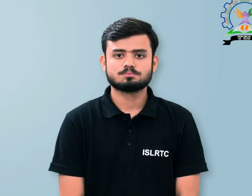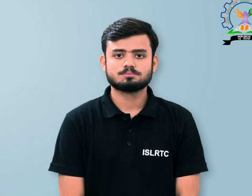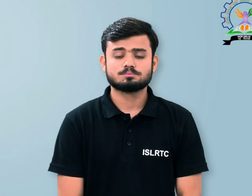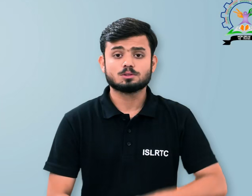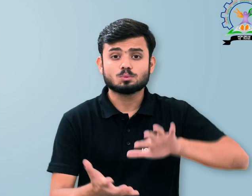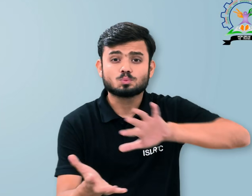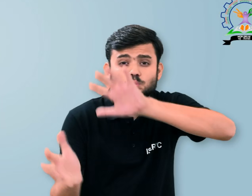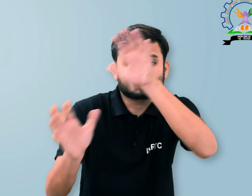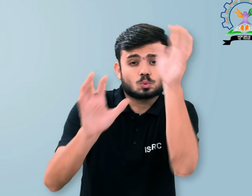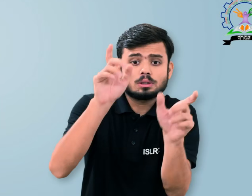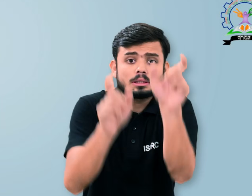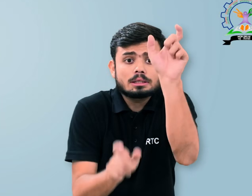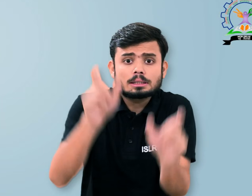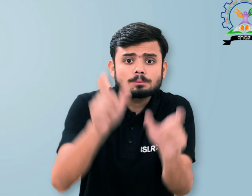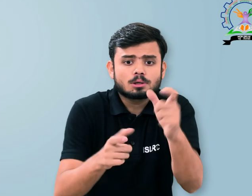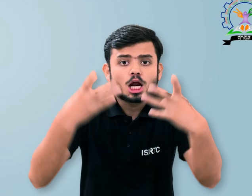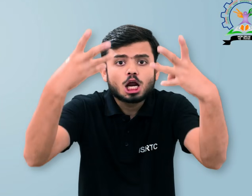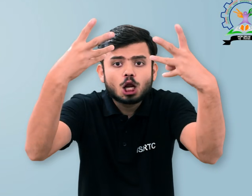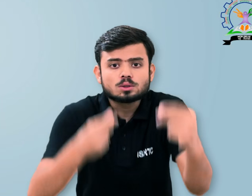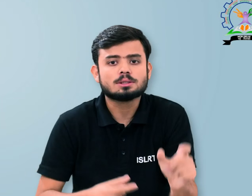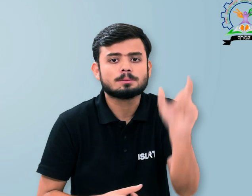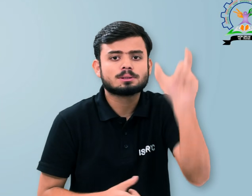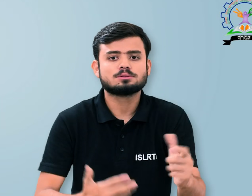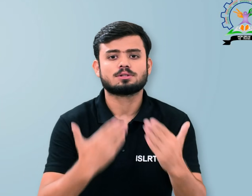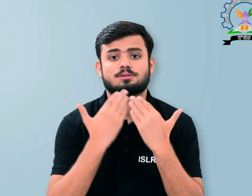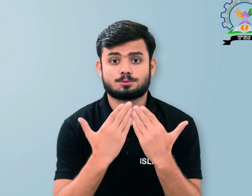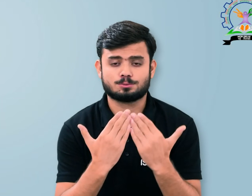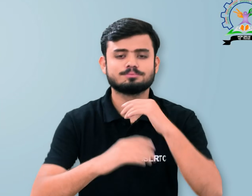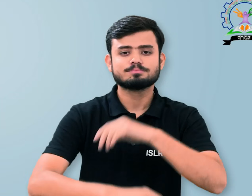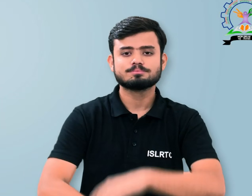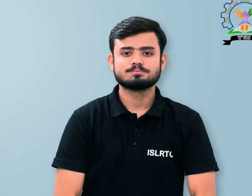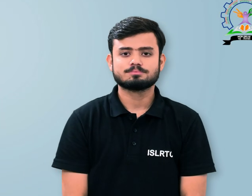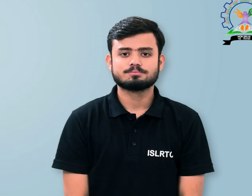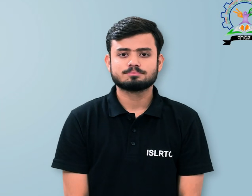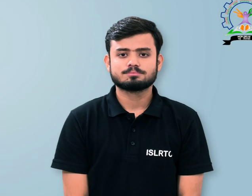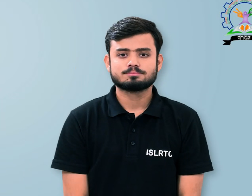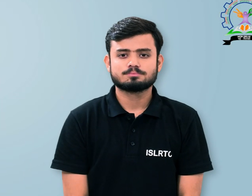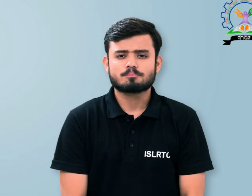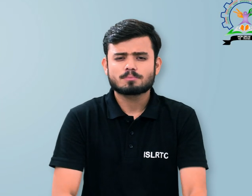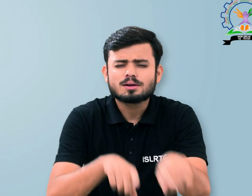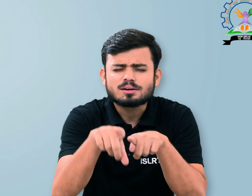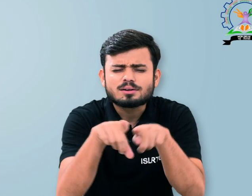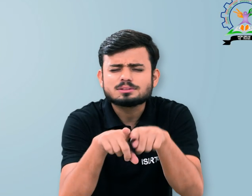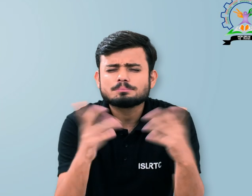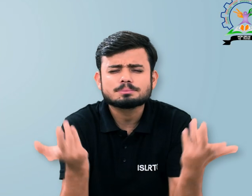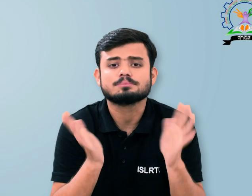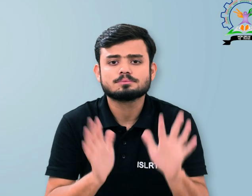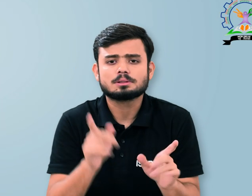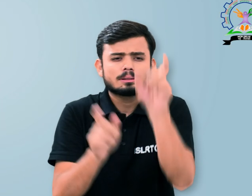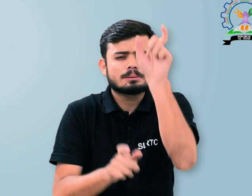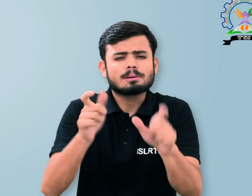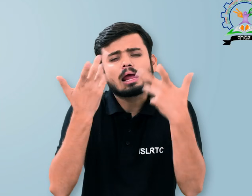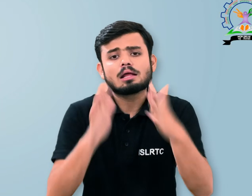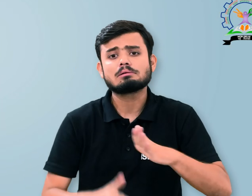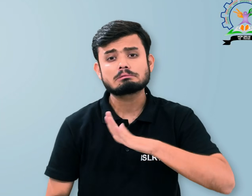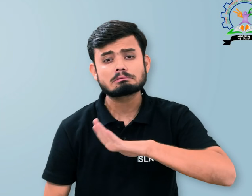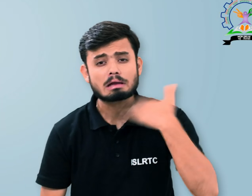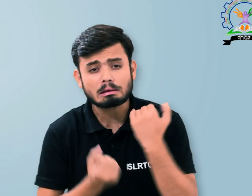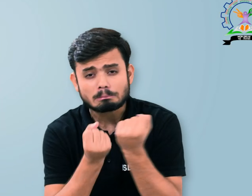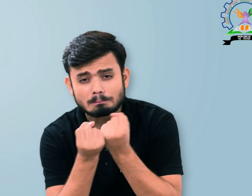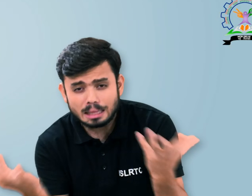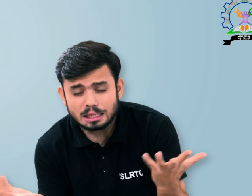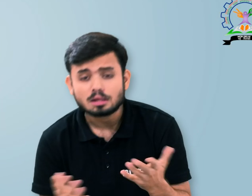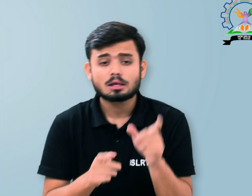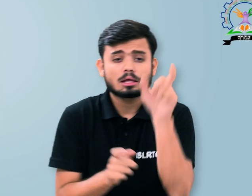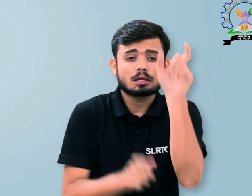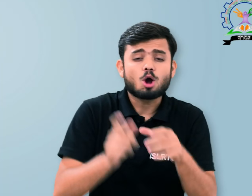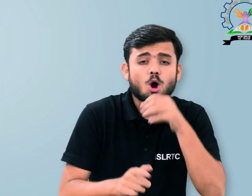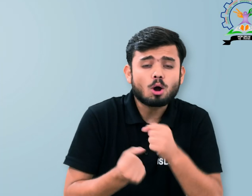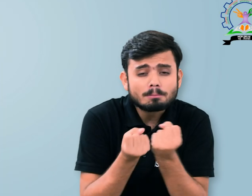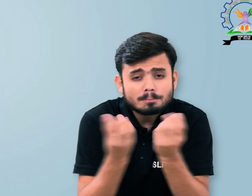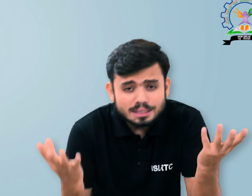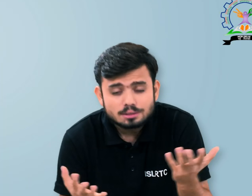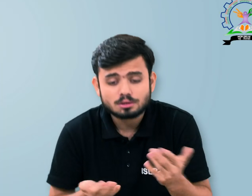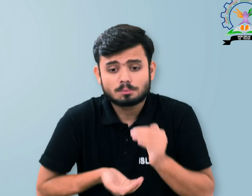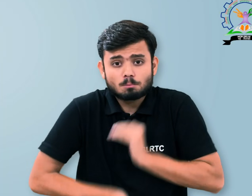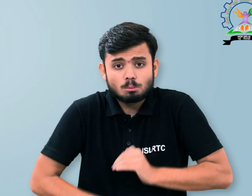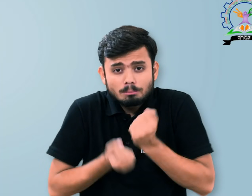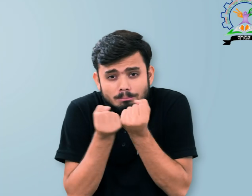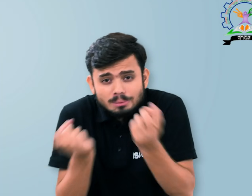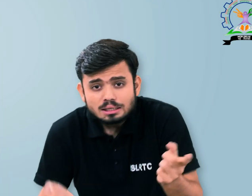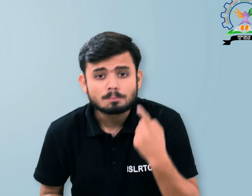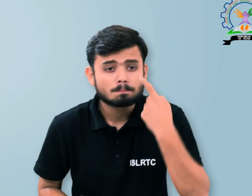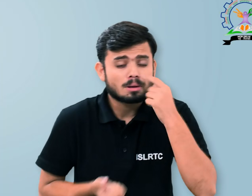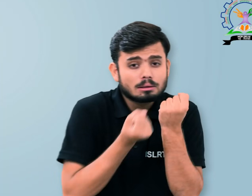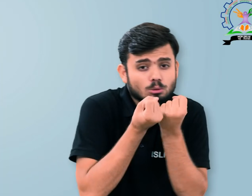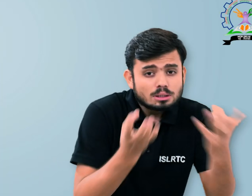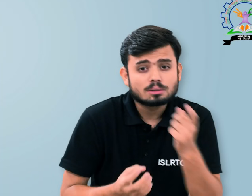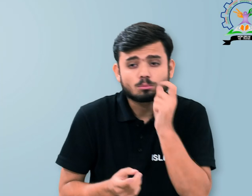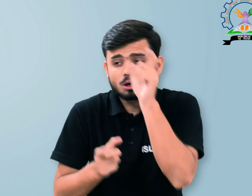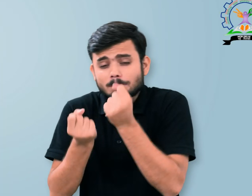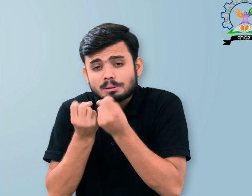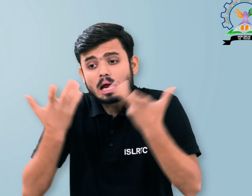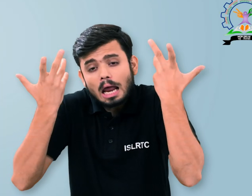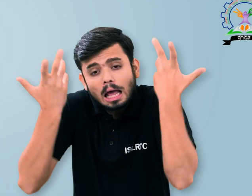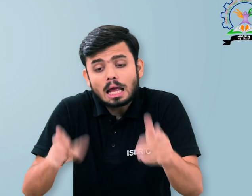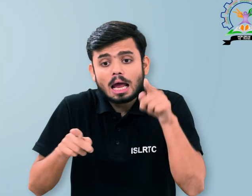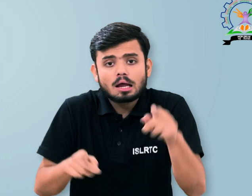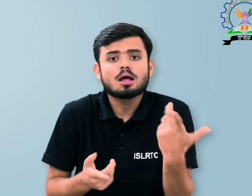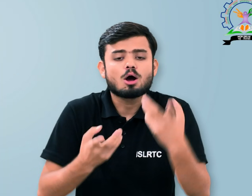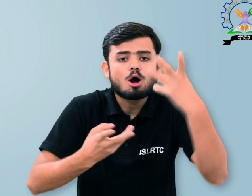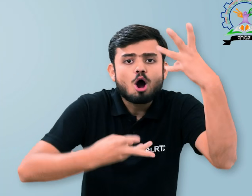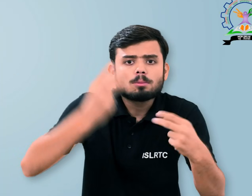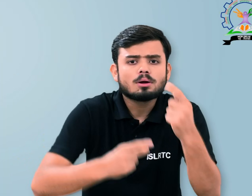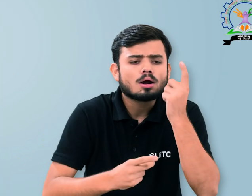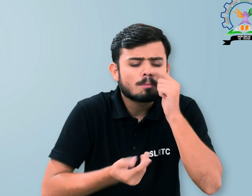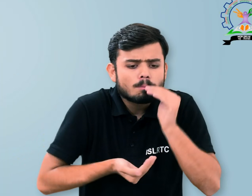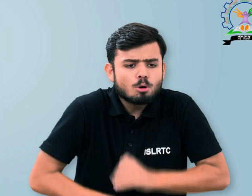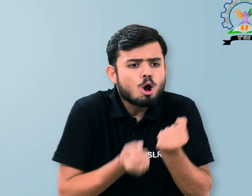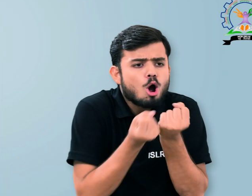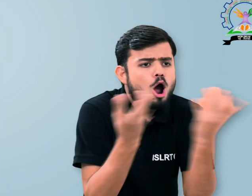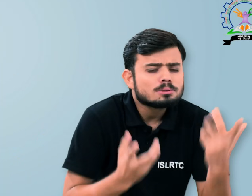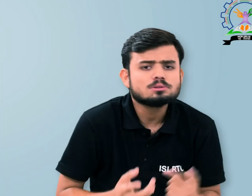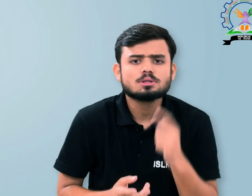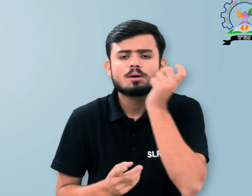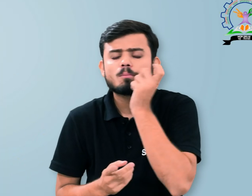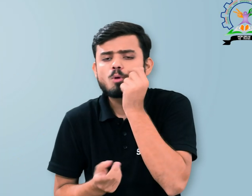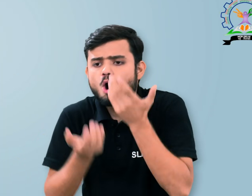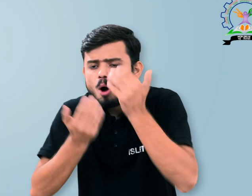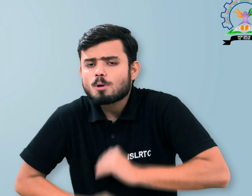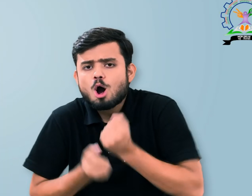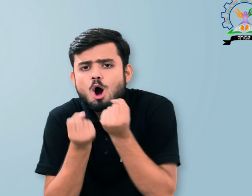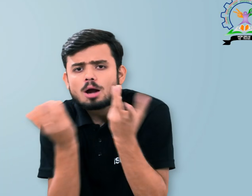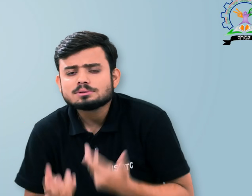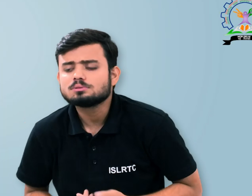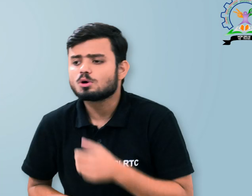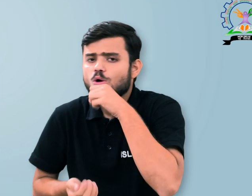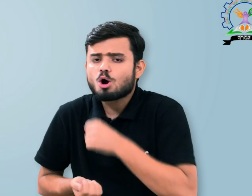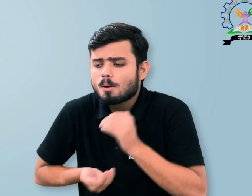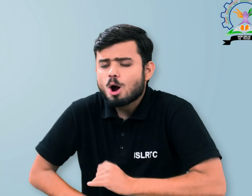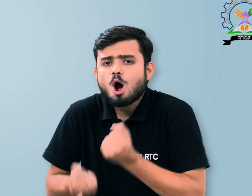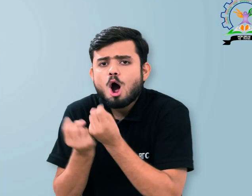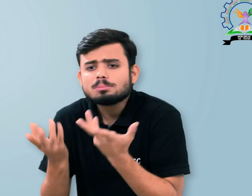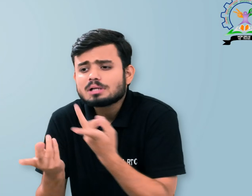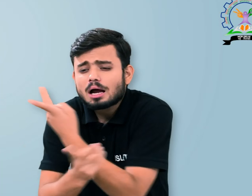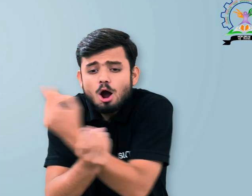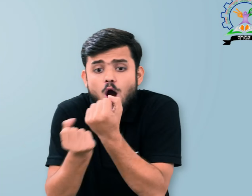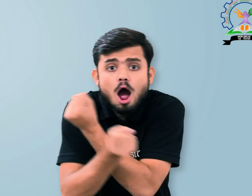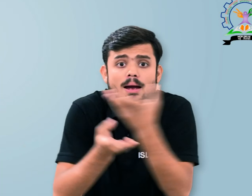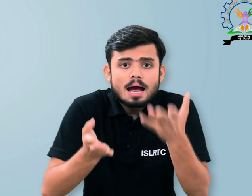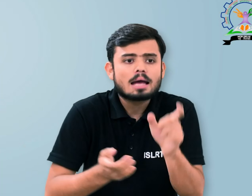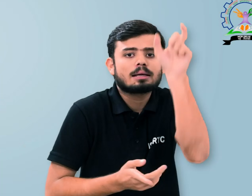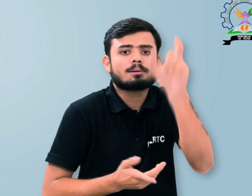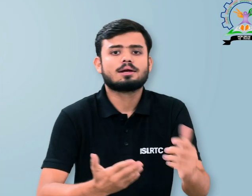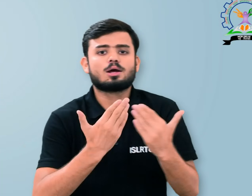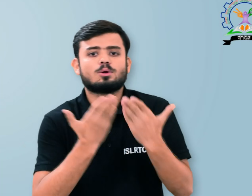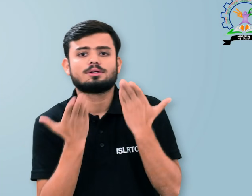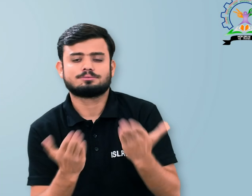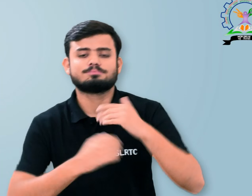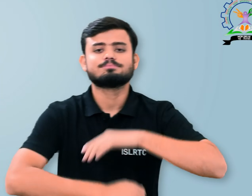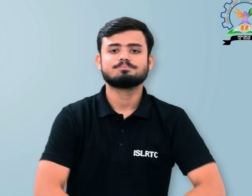Demography The statistical study of populations, especially human beings.